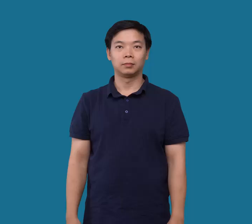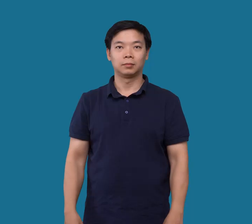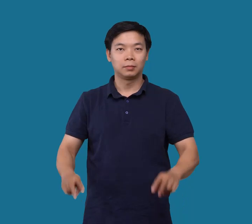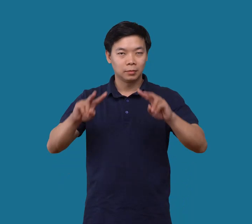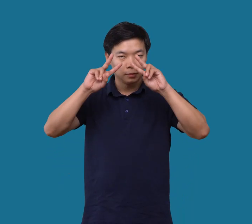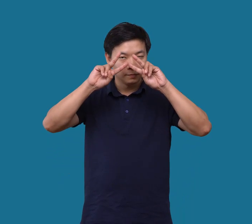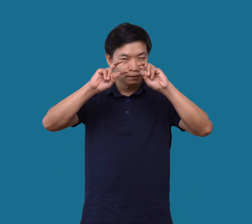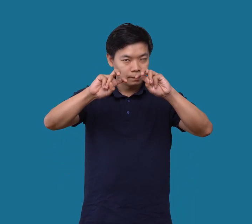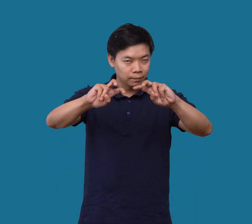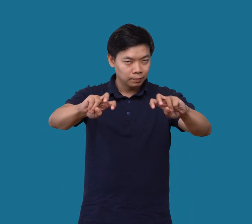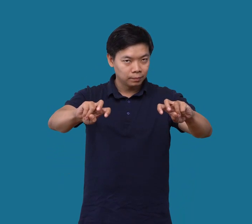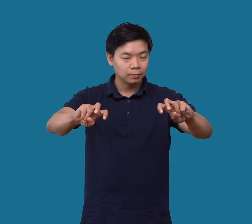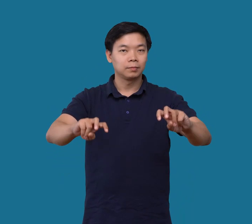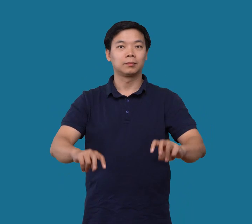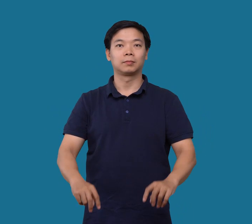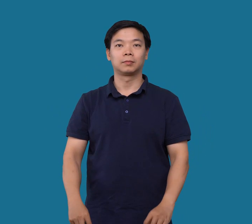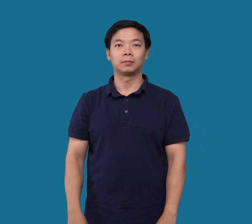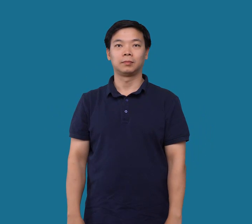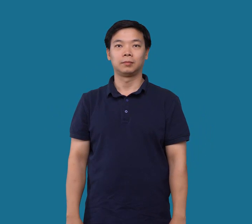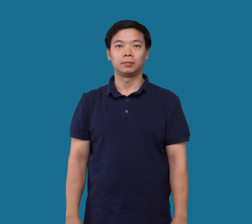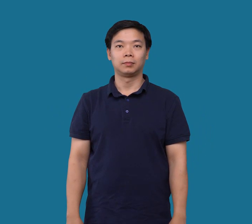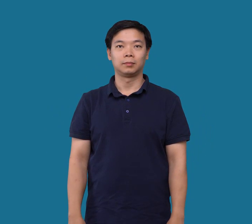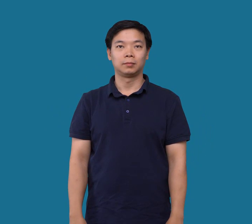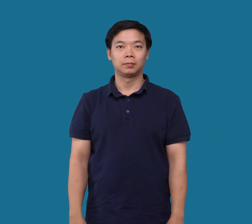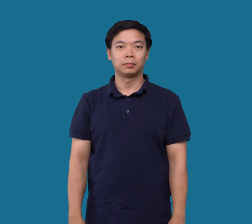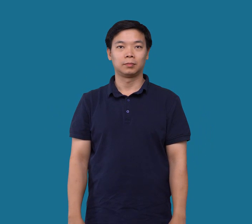khám phá